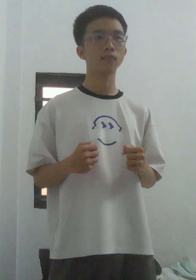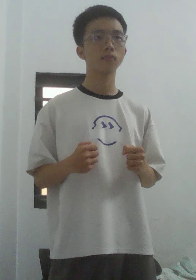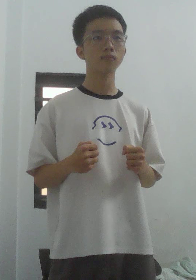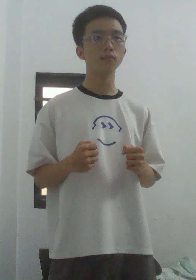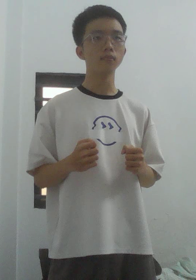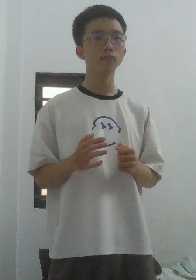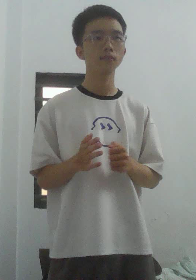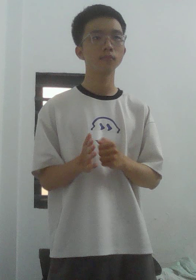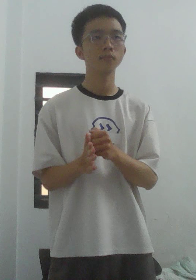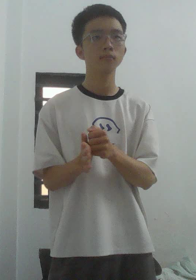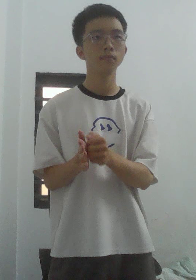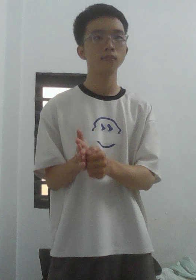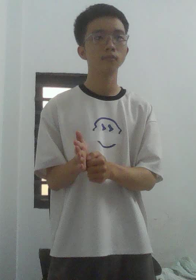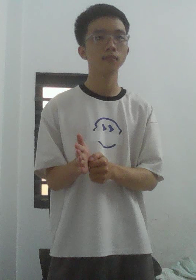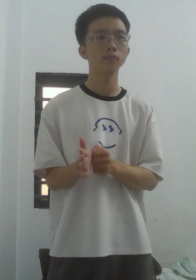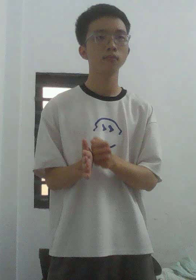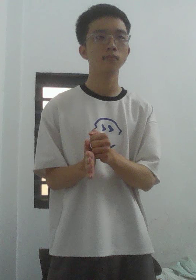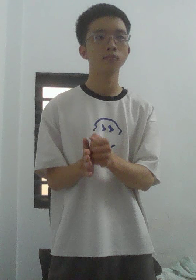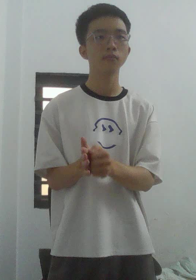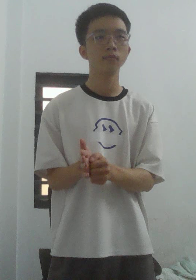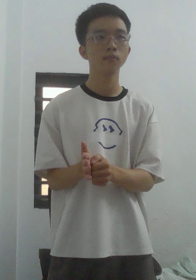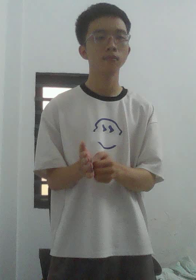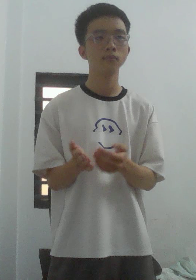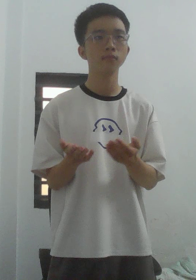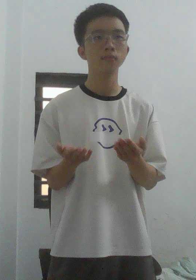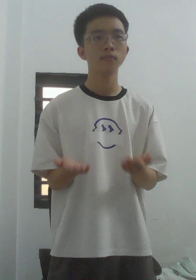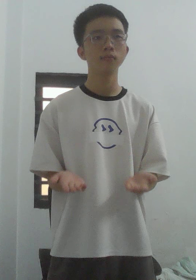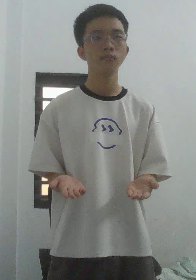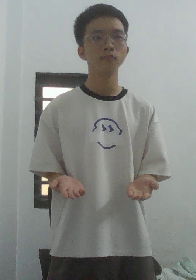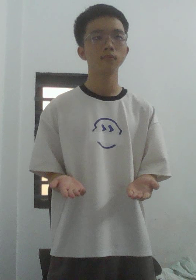thang nay